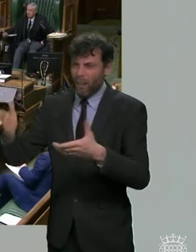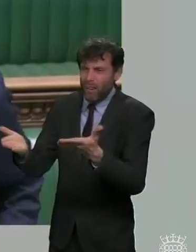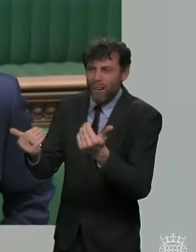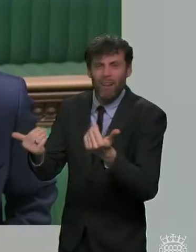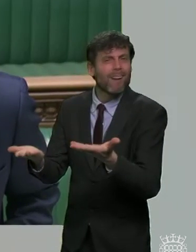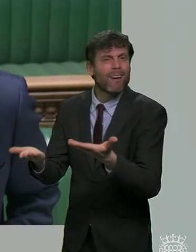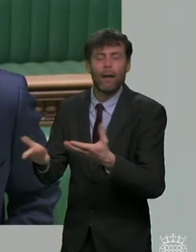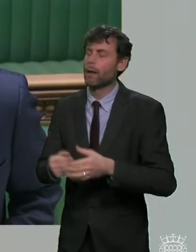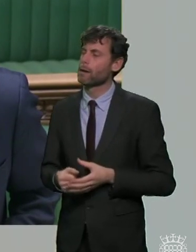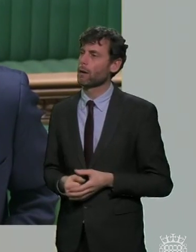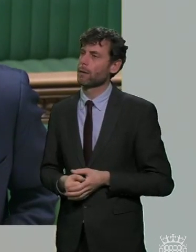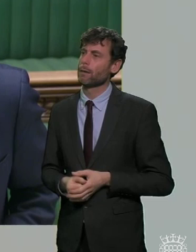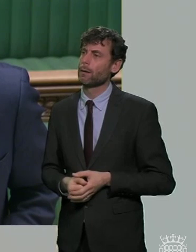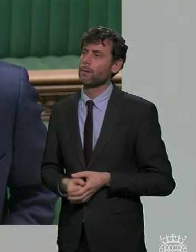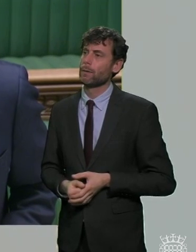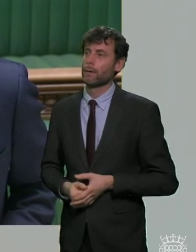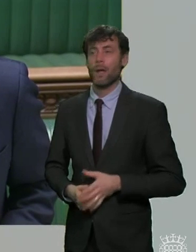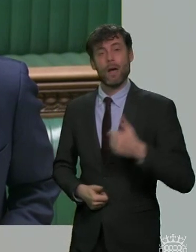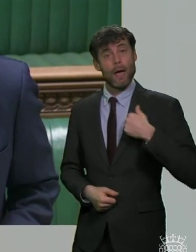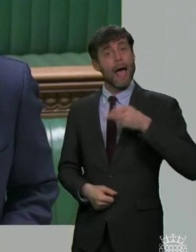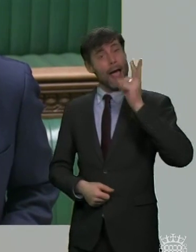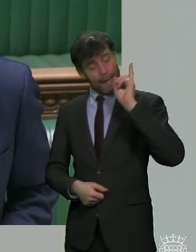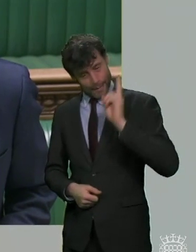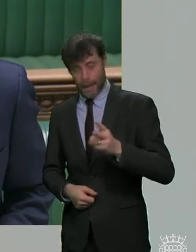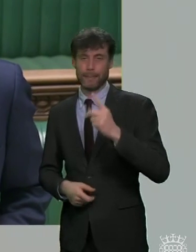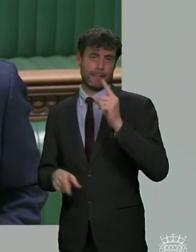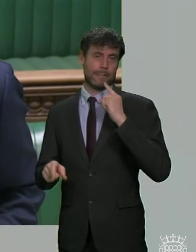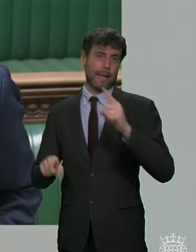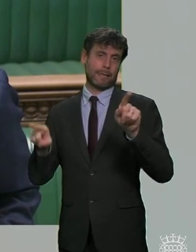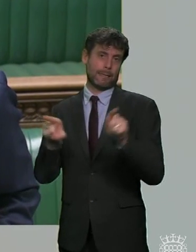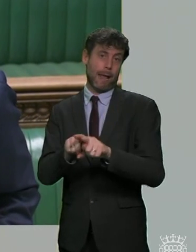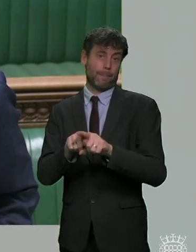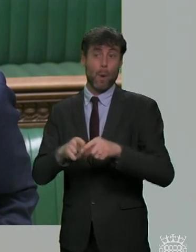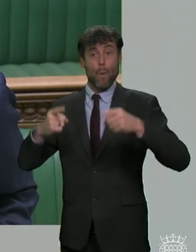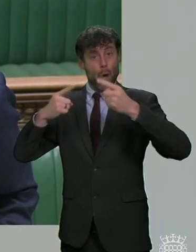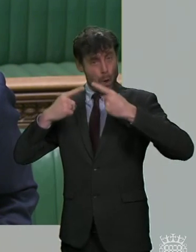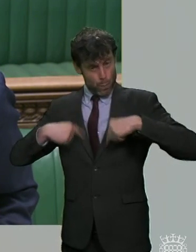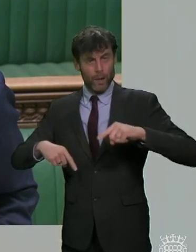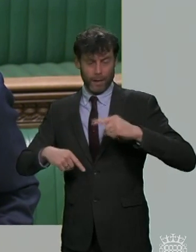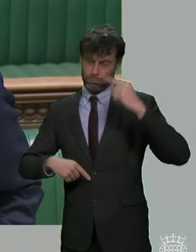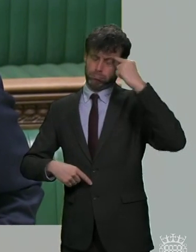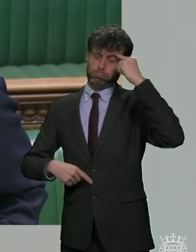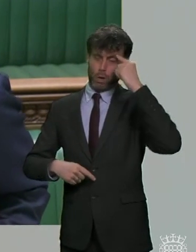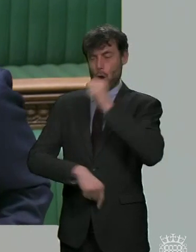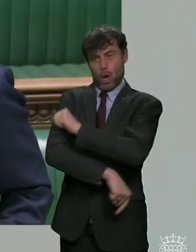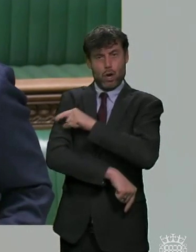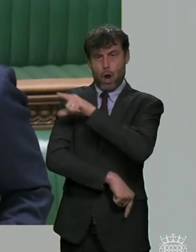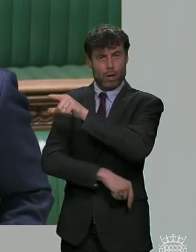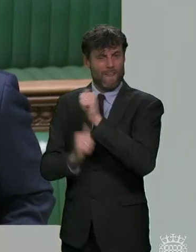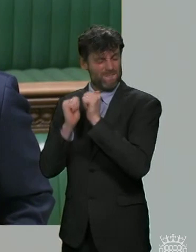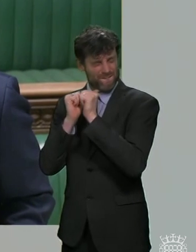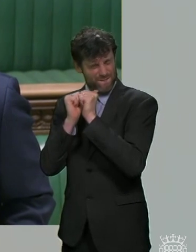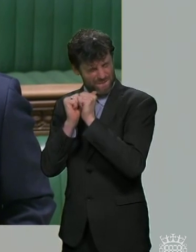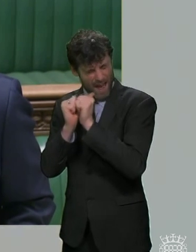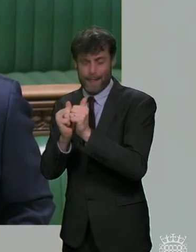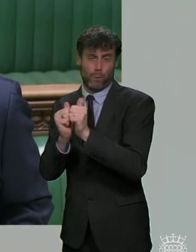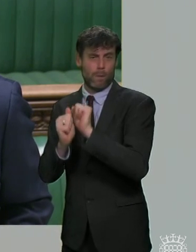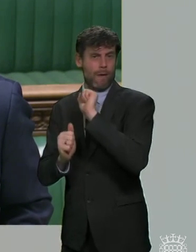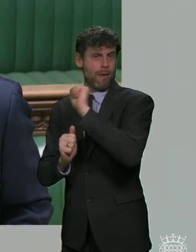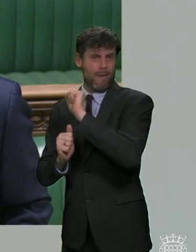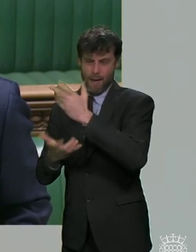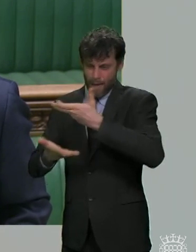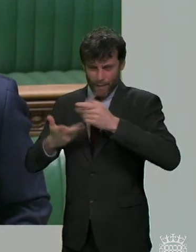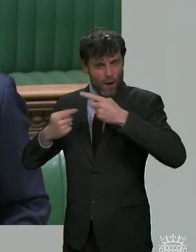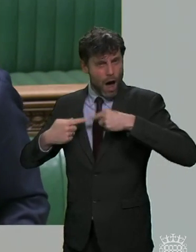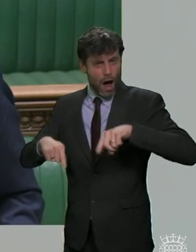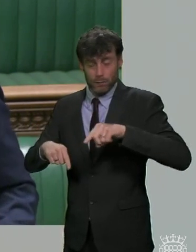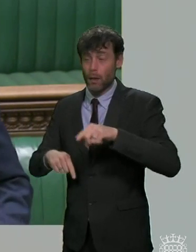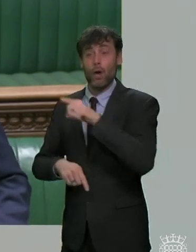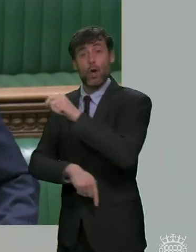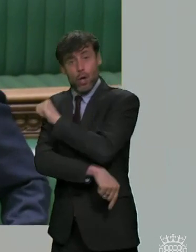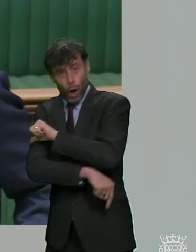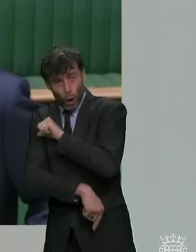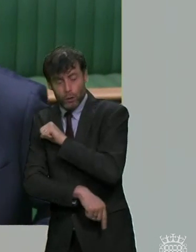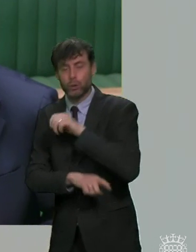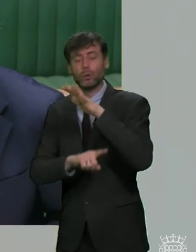I repeat the point that I have made: I believe that we all owe a massive debt to our nurses and, indeed, all our healthcare workers and social care workers.